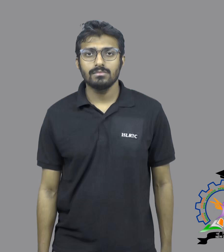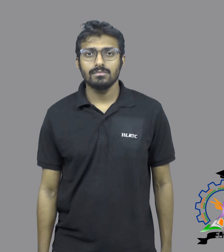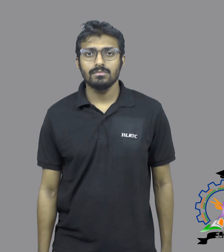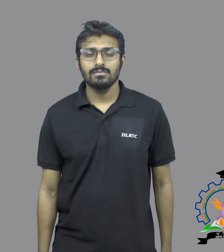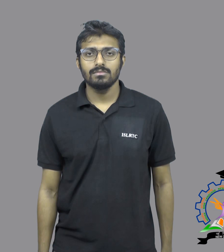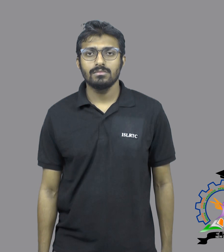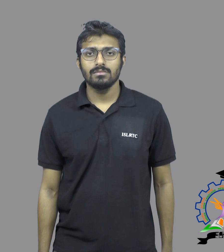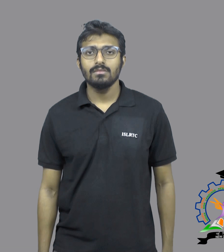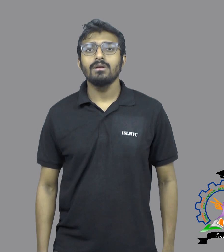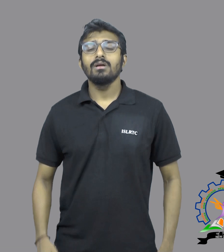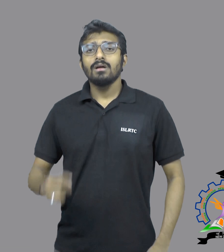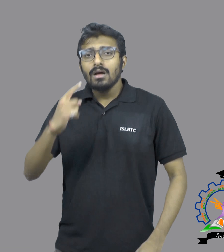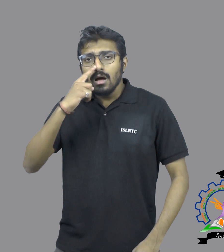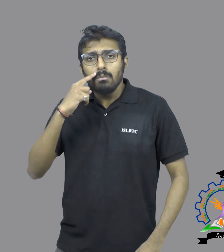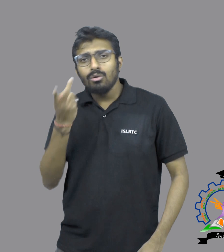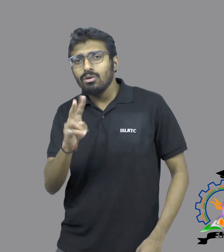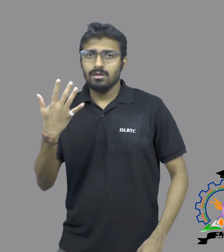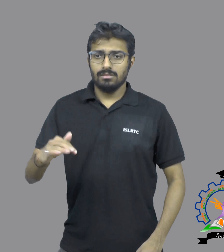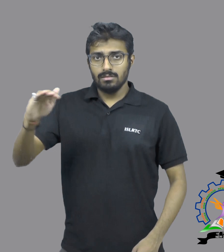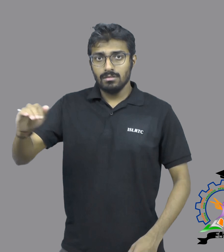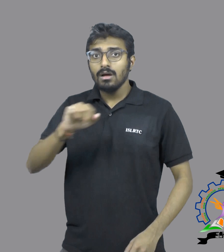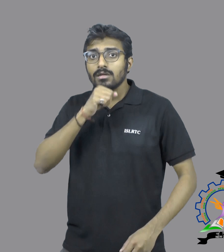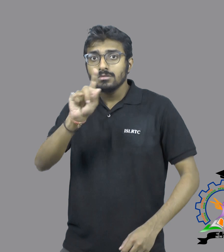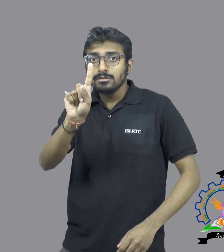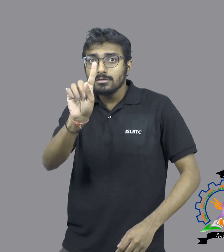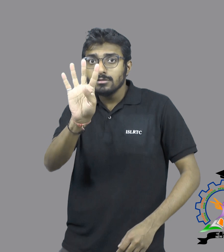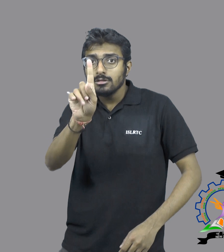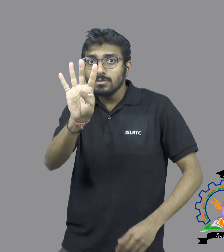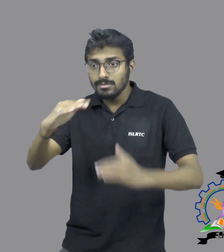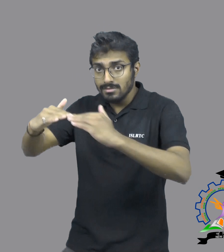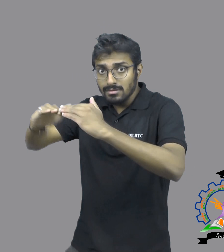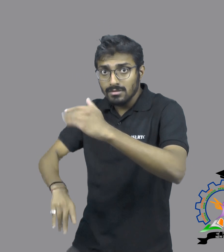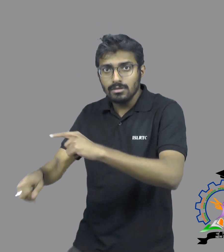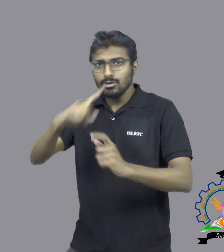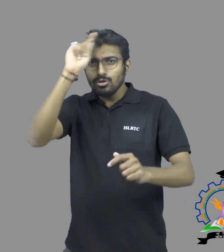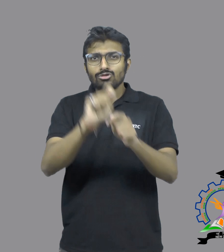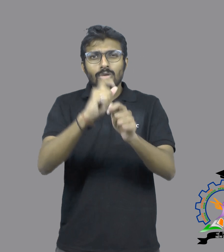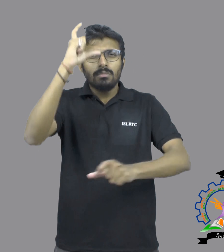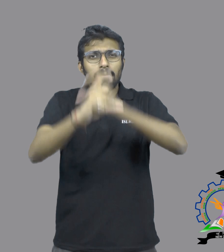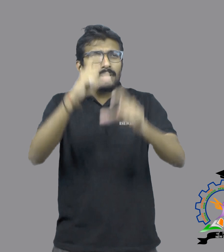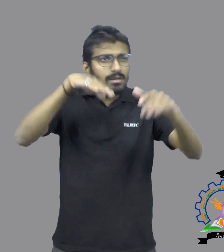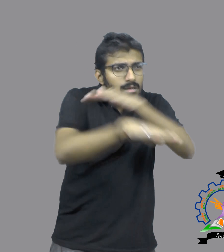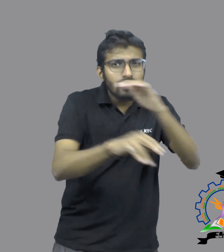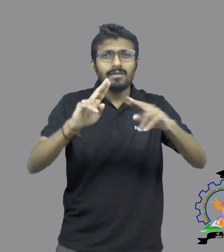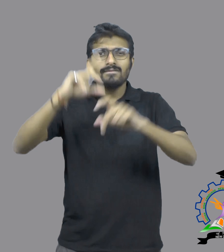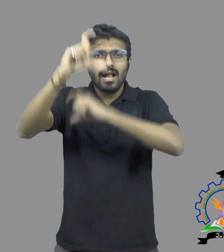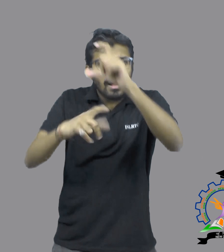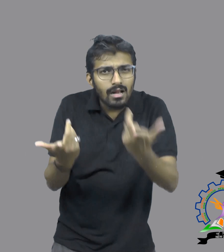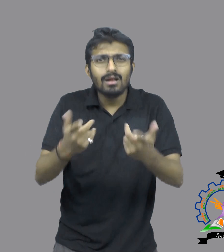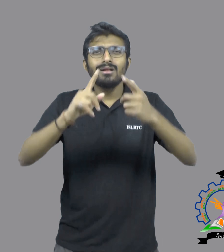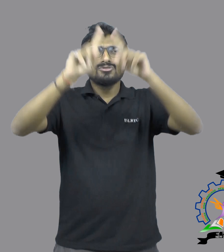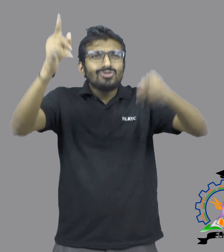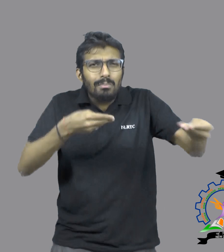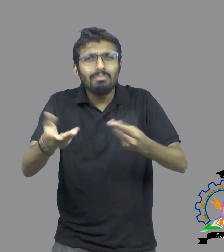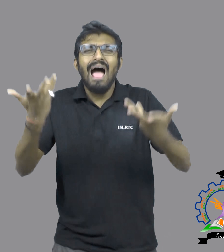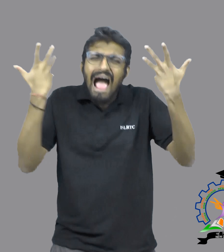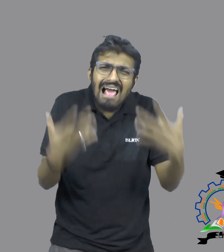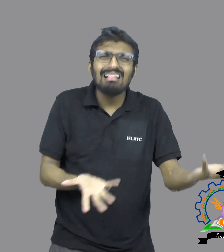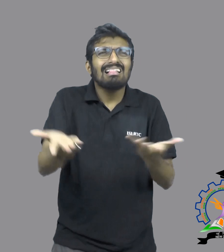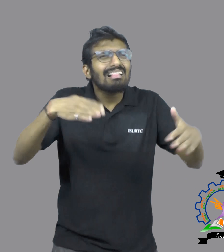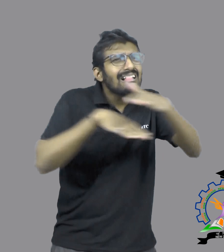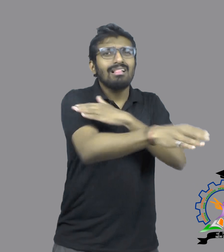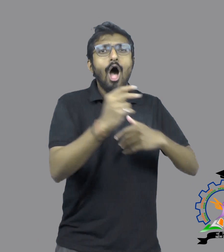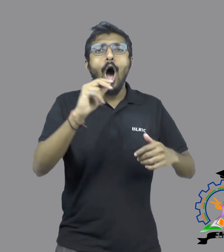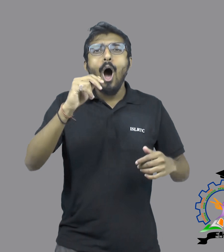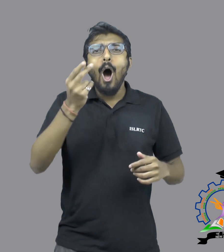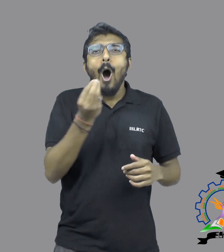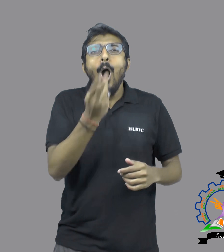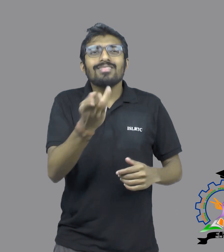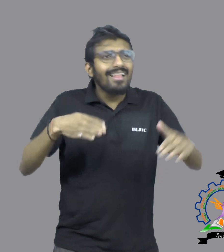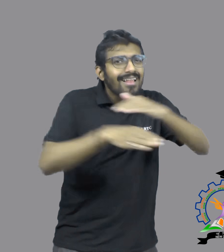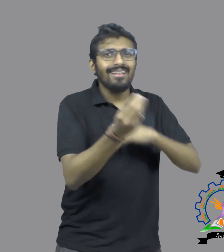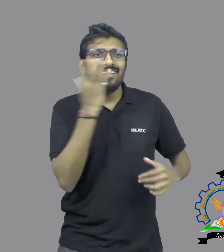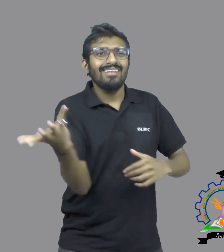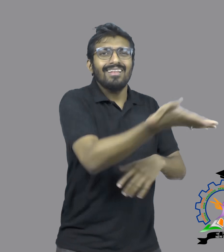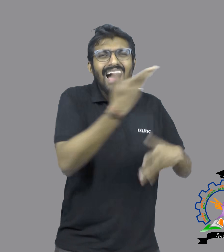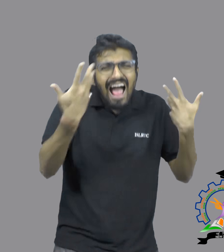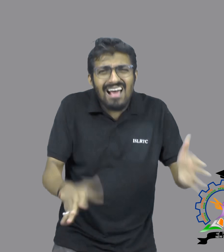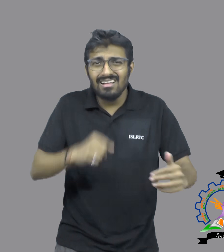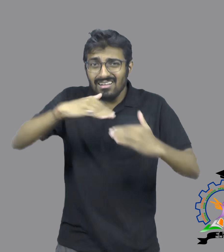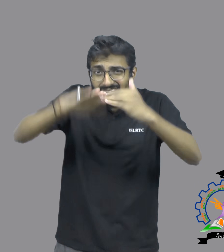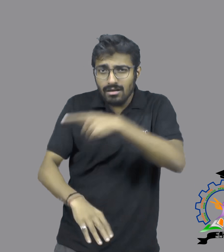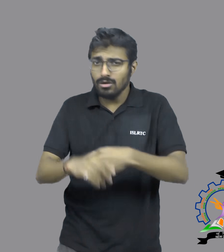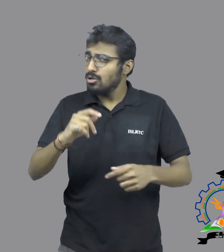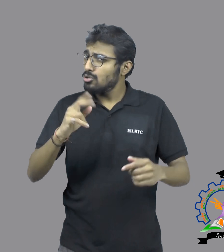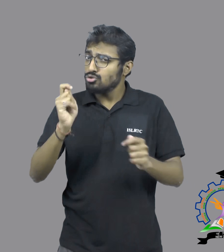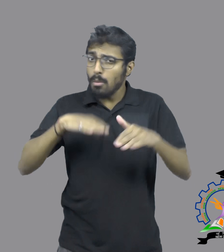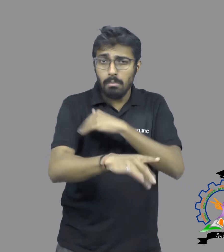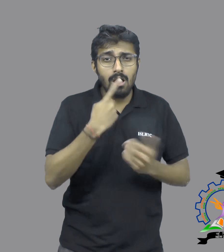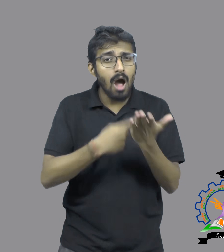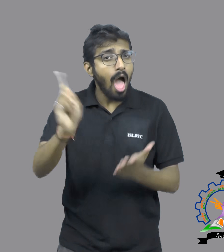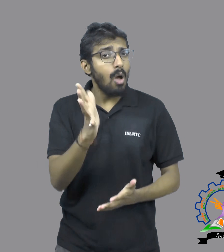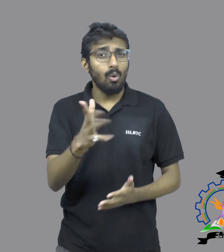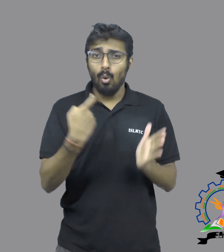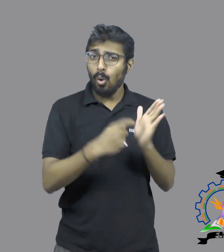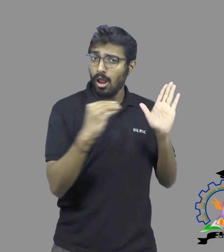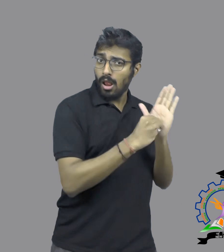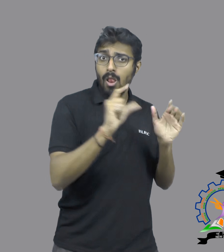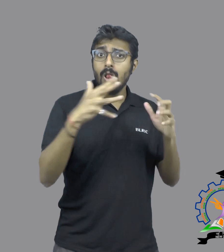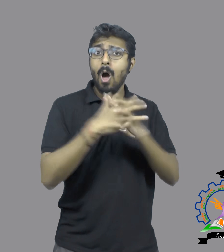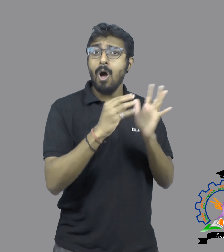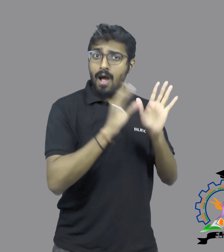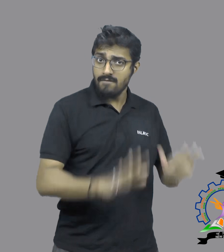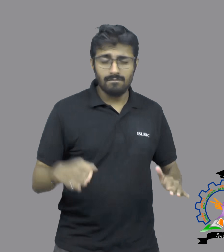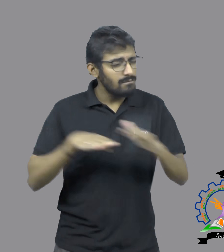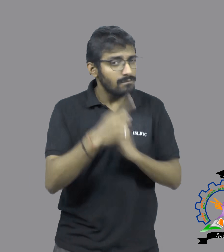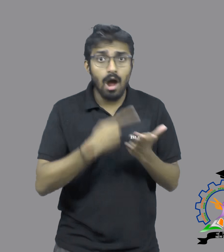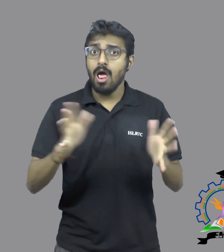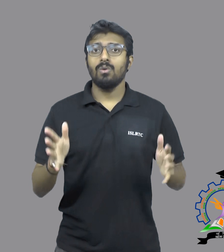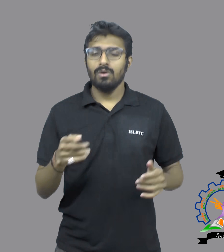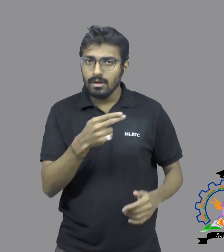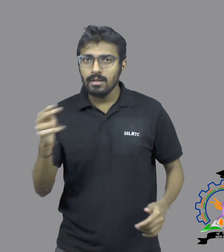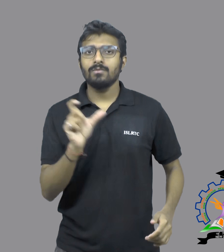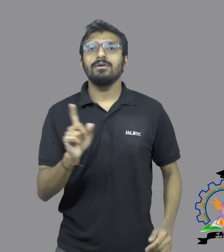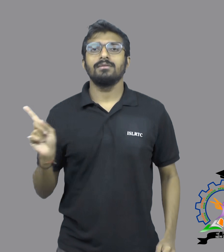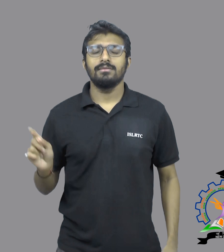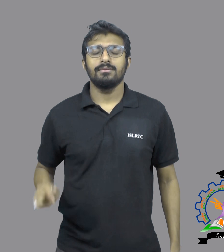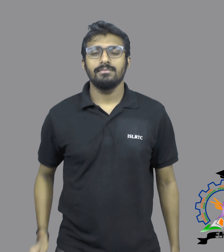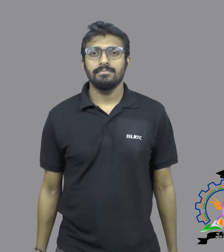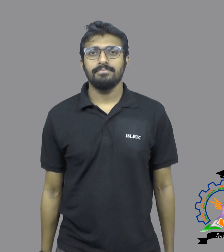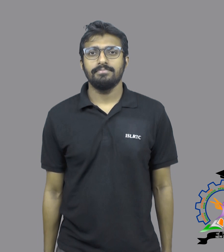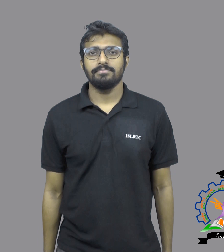Child Labour